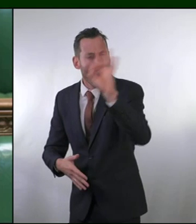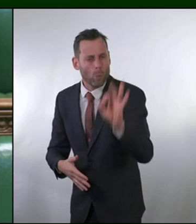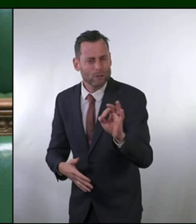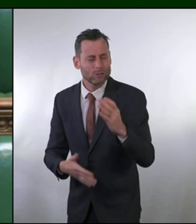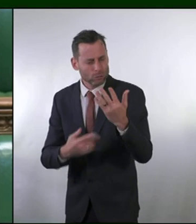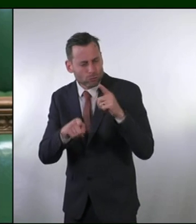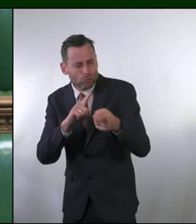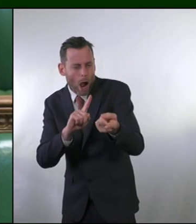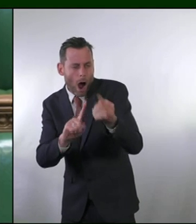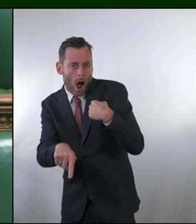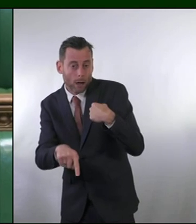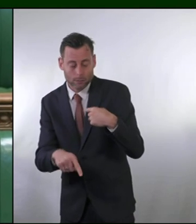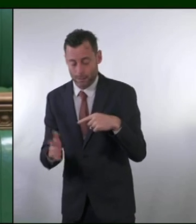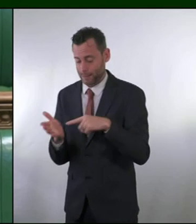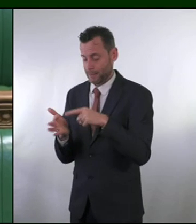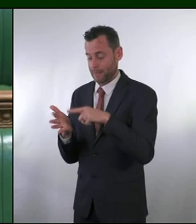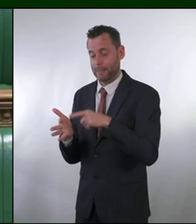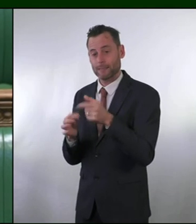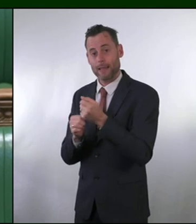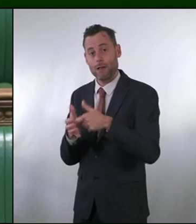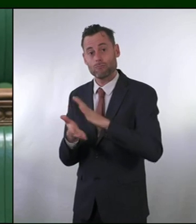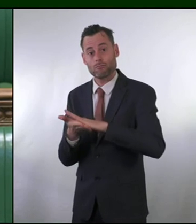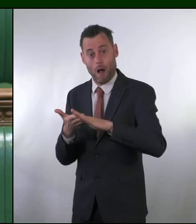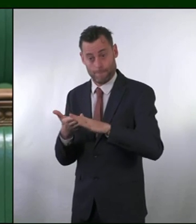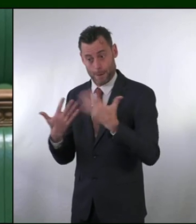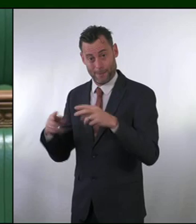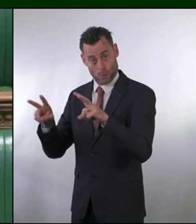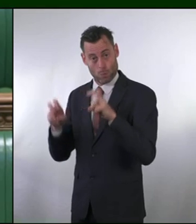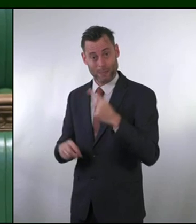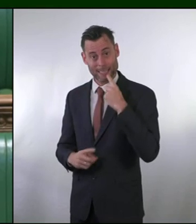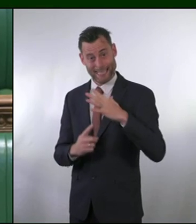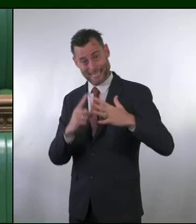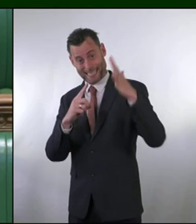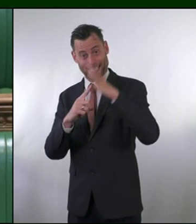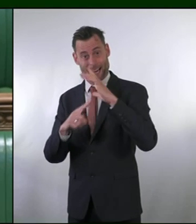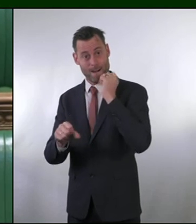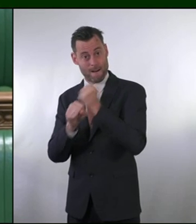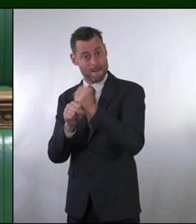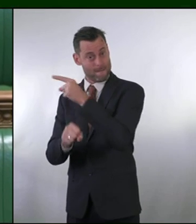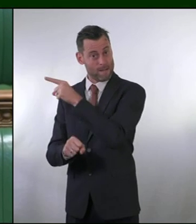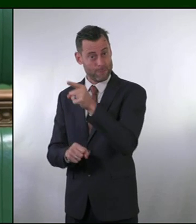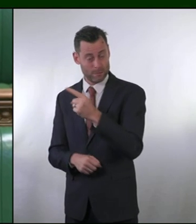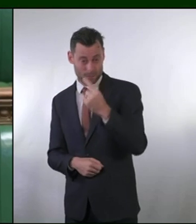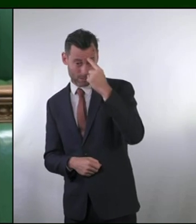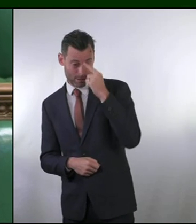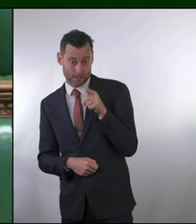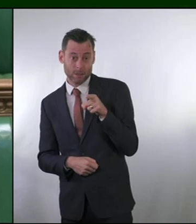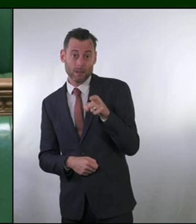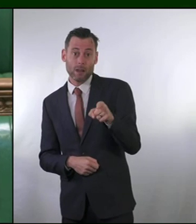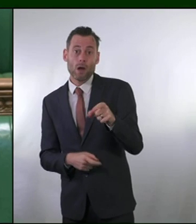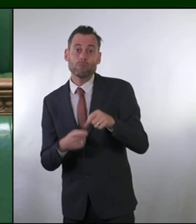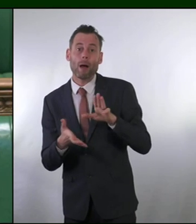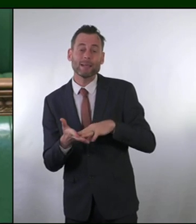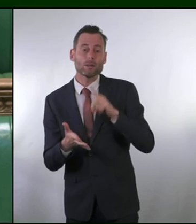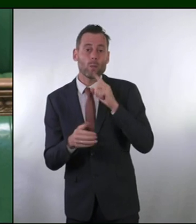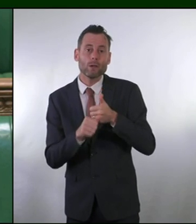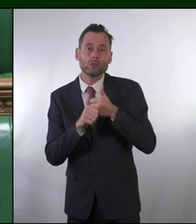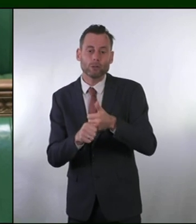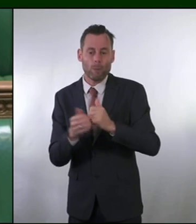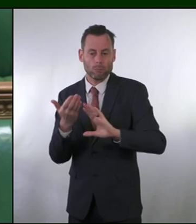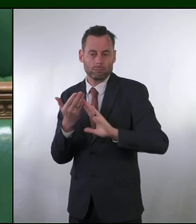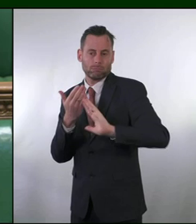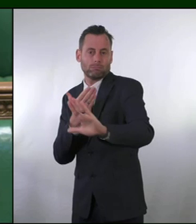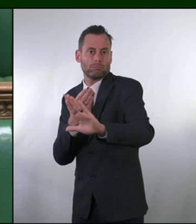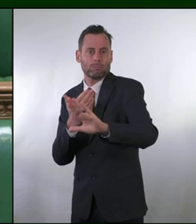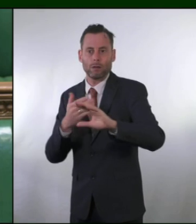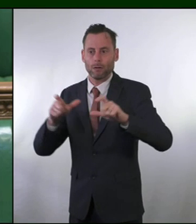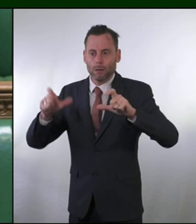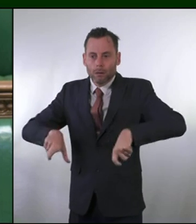This morning, The Daily Telegraph quotes senior Government sources saying the chances of the Prime Minister backing a circuit break in the next two weeks are about 80%.